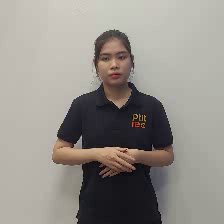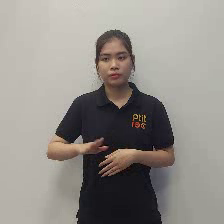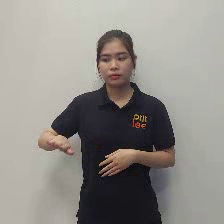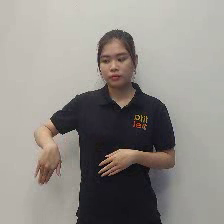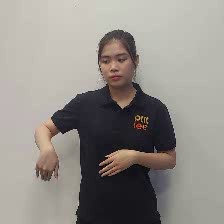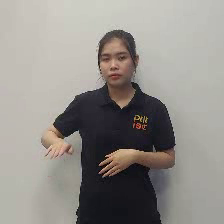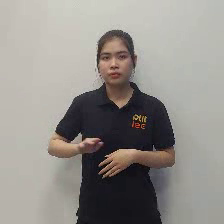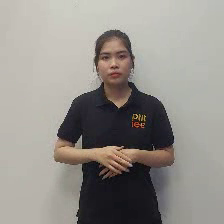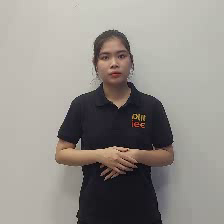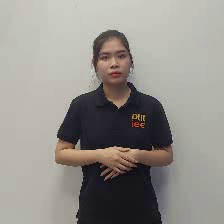Phía sau